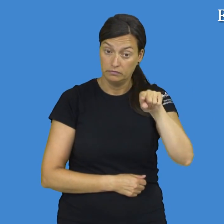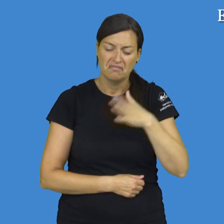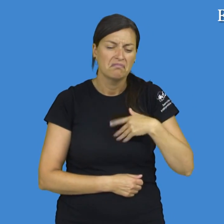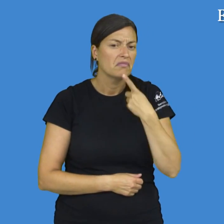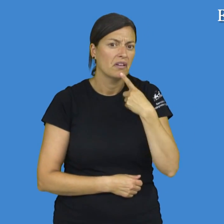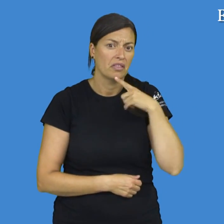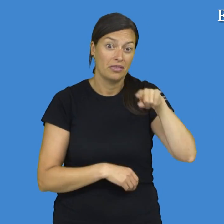querer decir